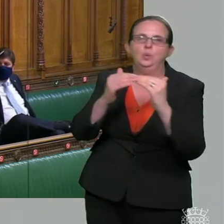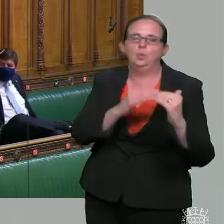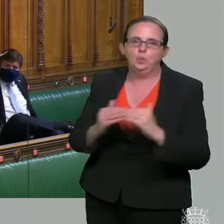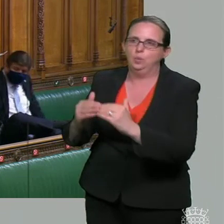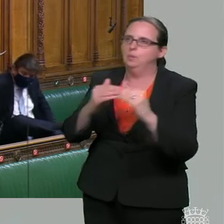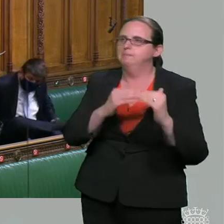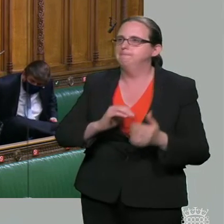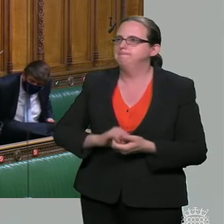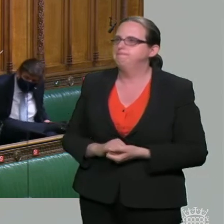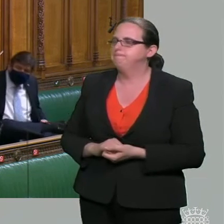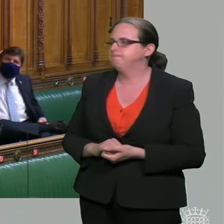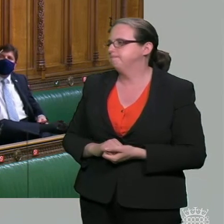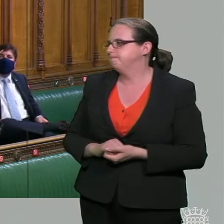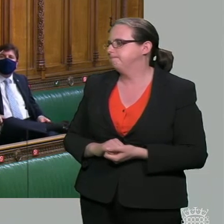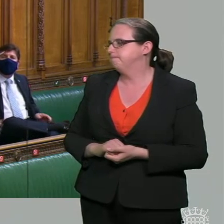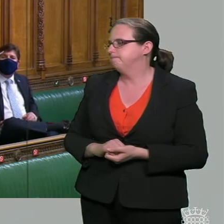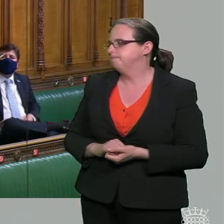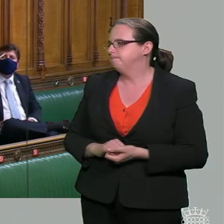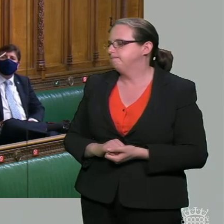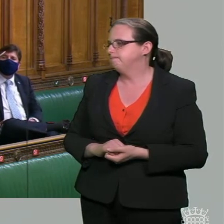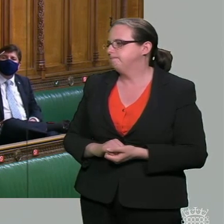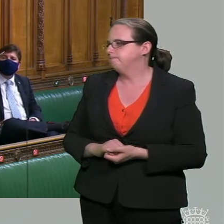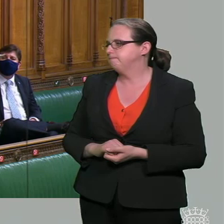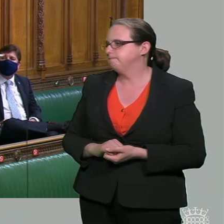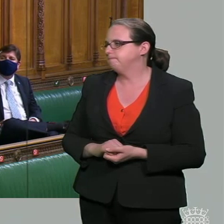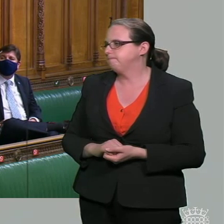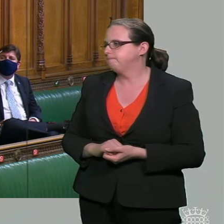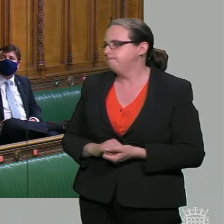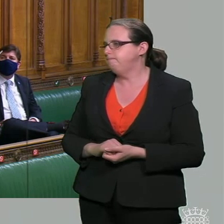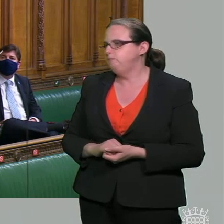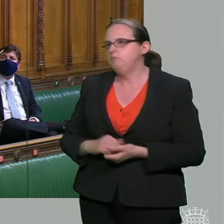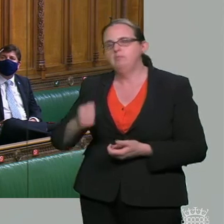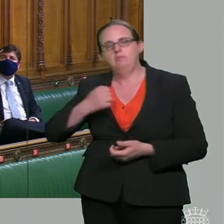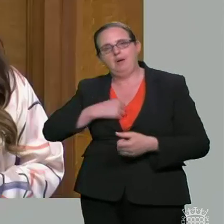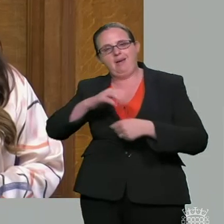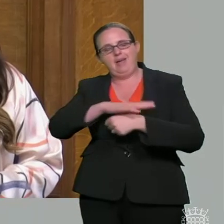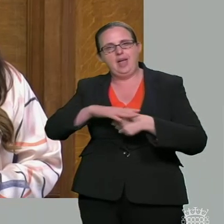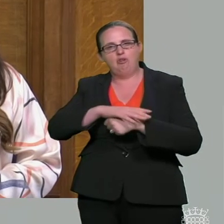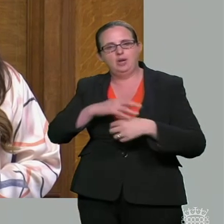Recently, I met Giani Singh, who 25 years ago founded the Sikh Helpline UK, which is based on West Bromwich High Street.